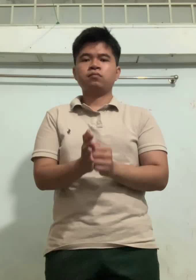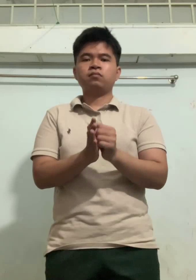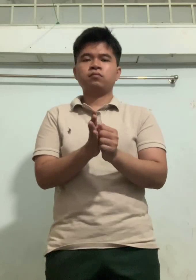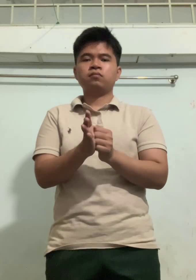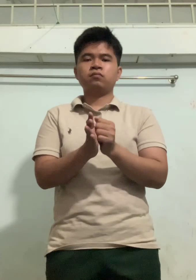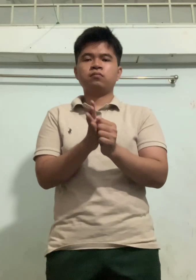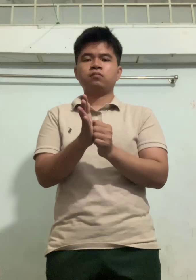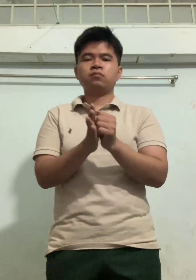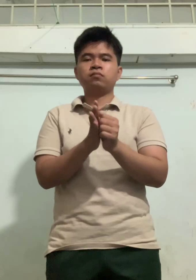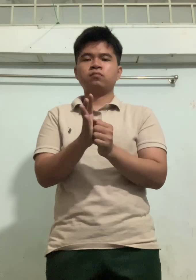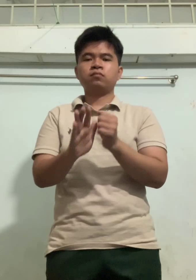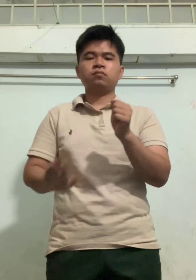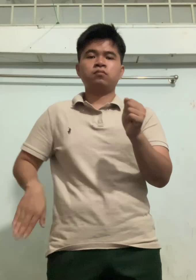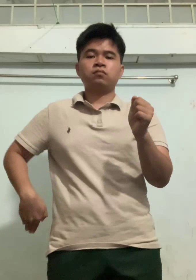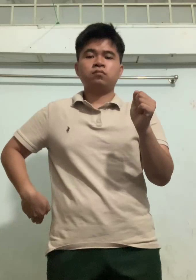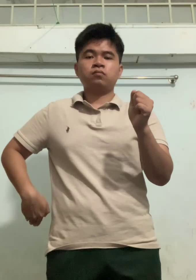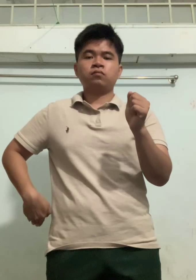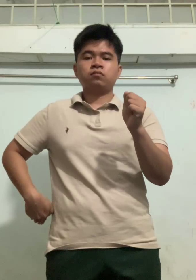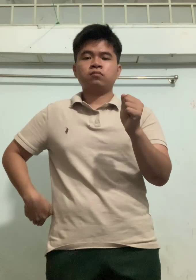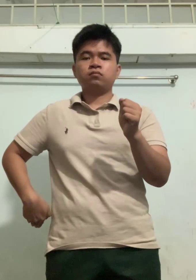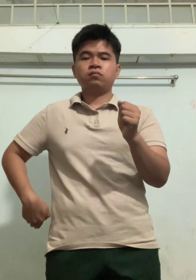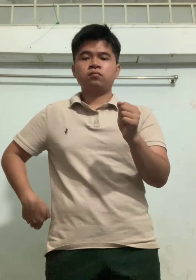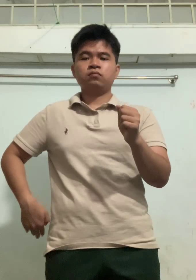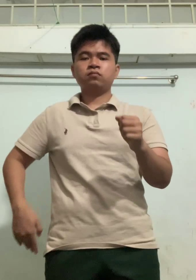thang sau